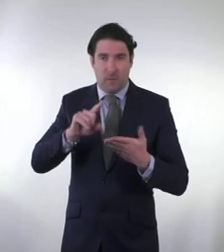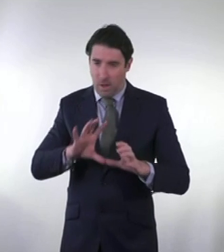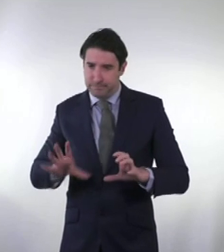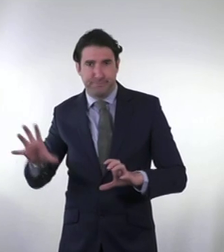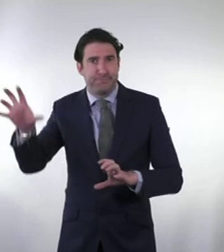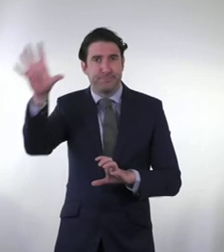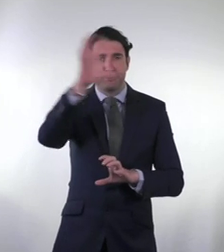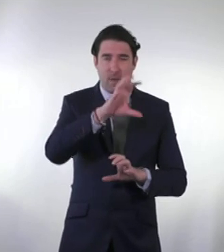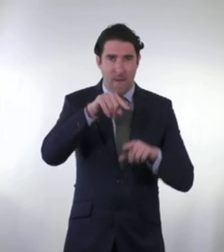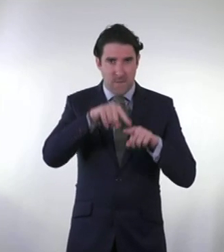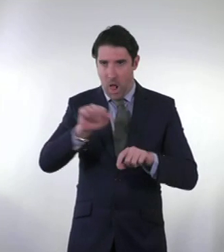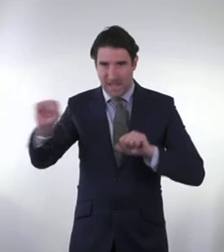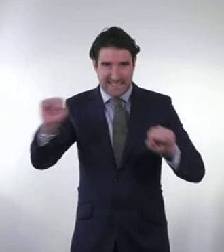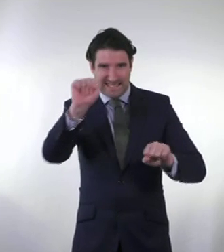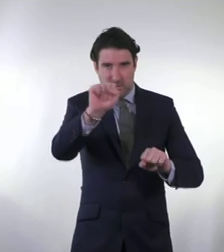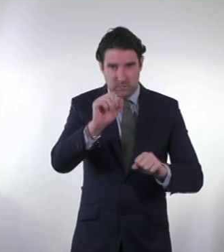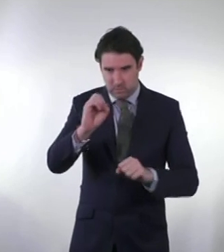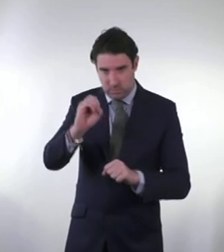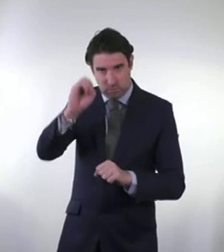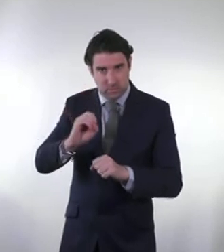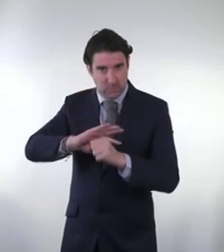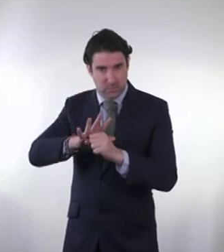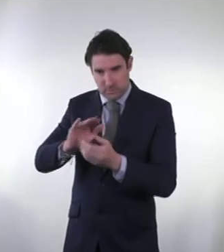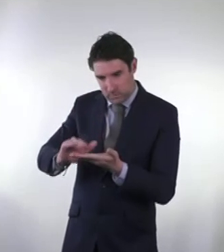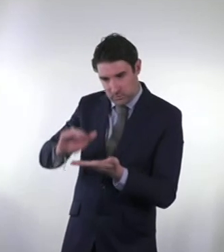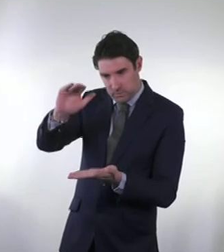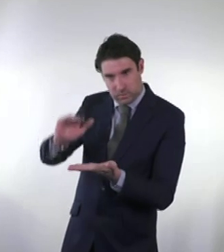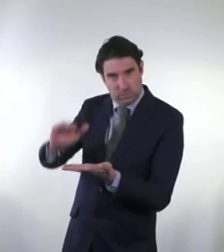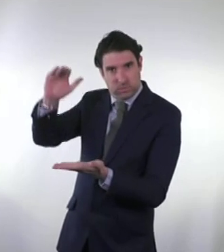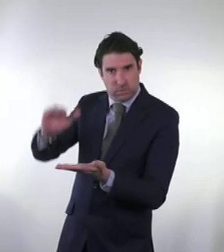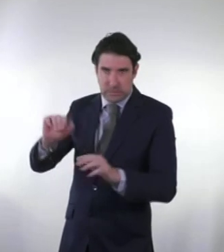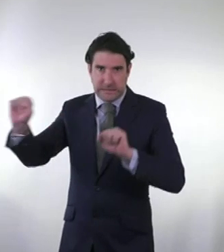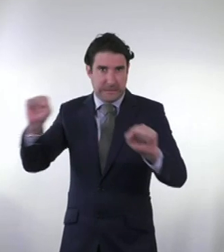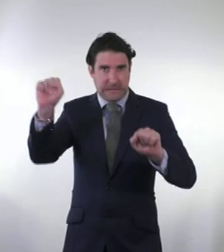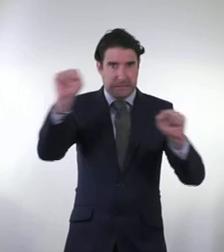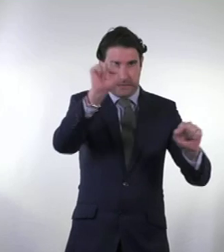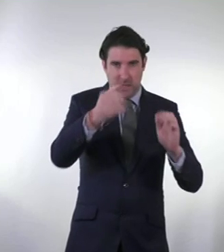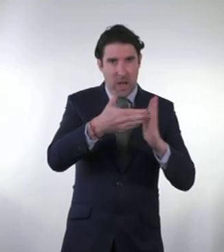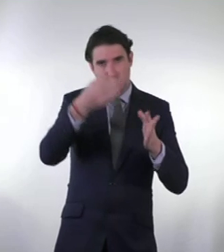Overall, the UK is proceeding with the same approach.